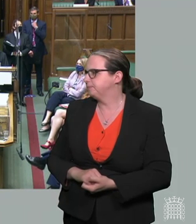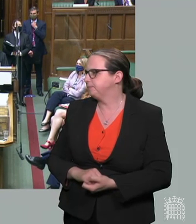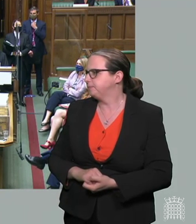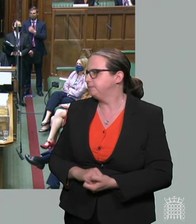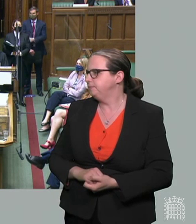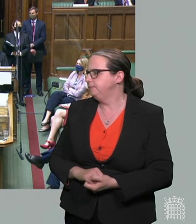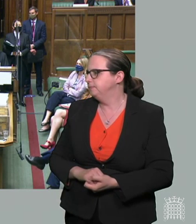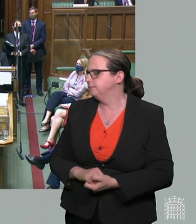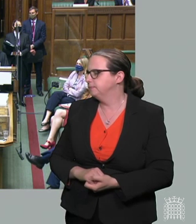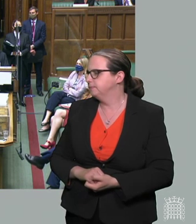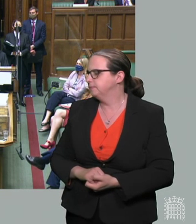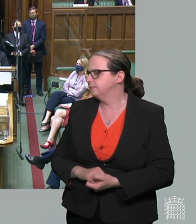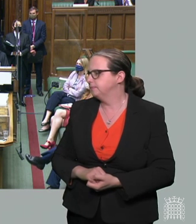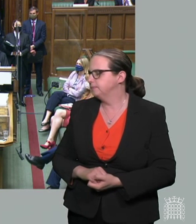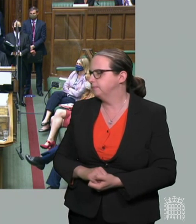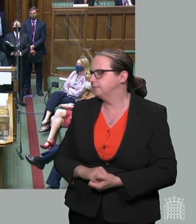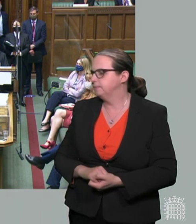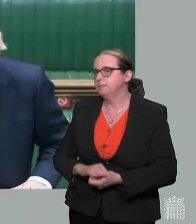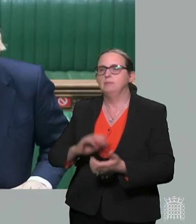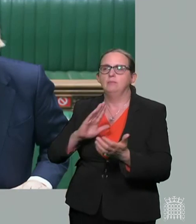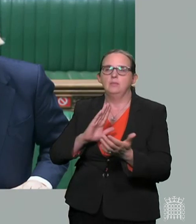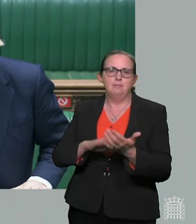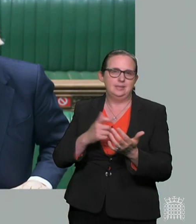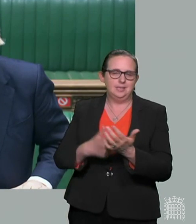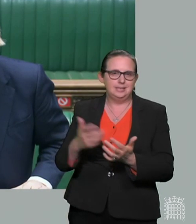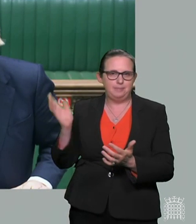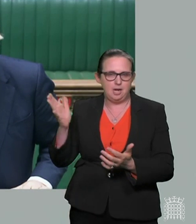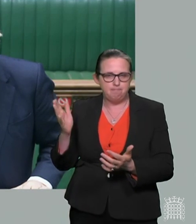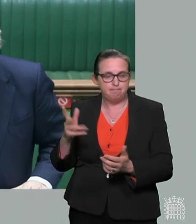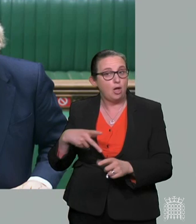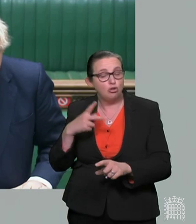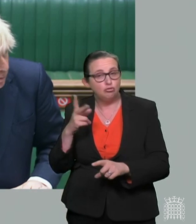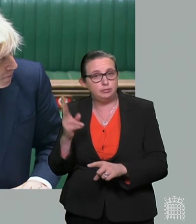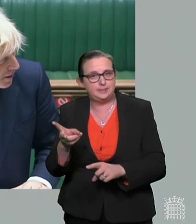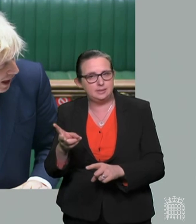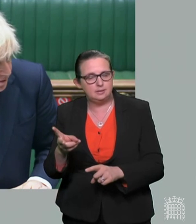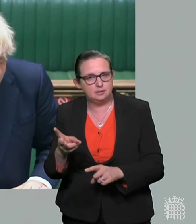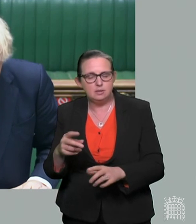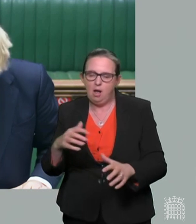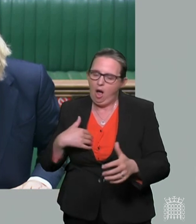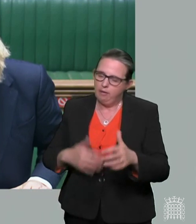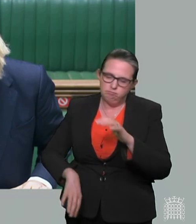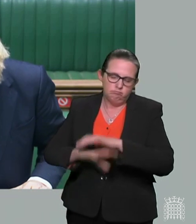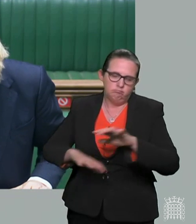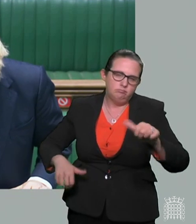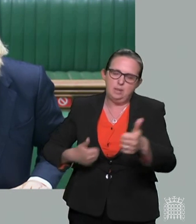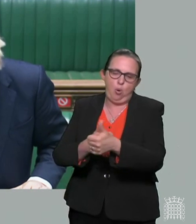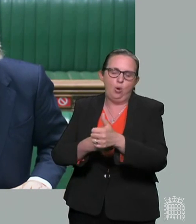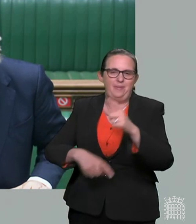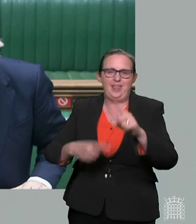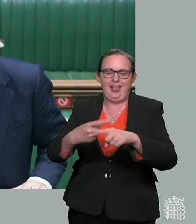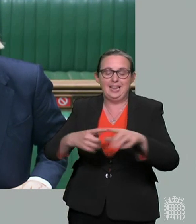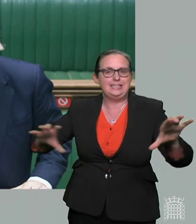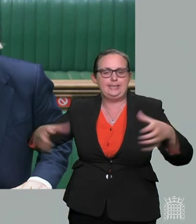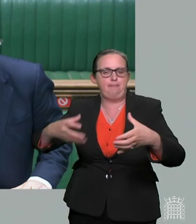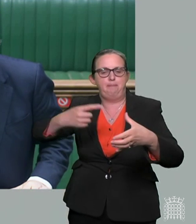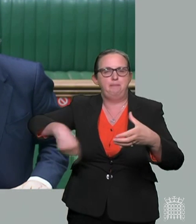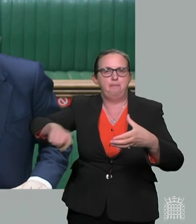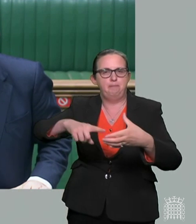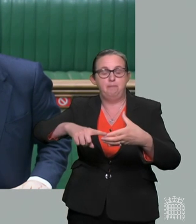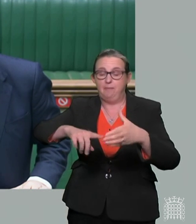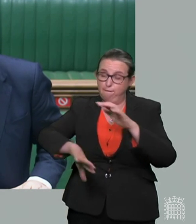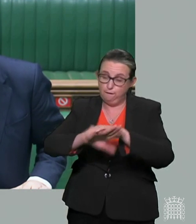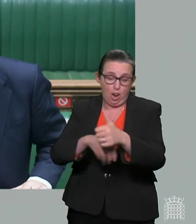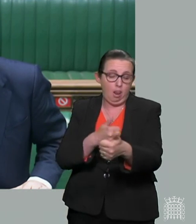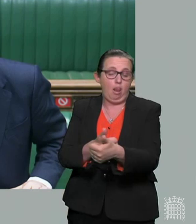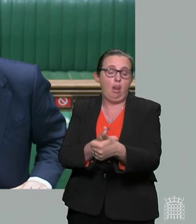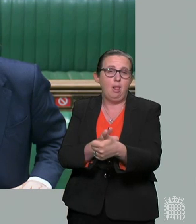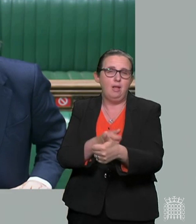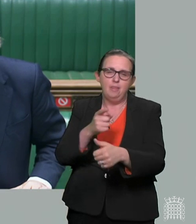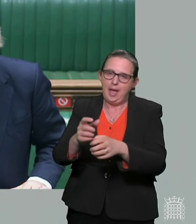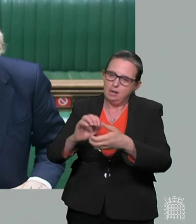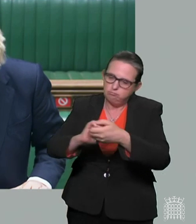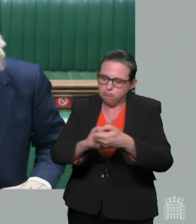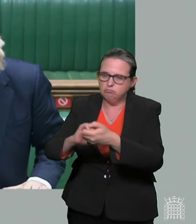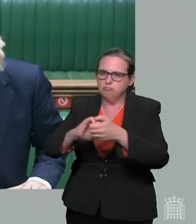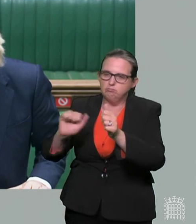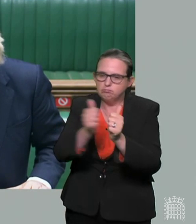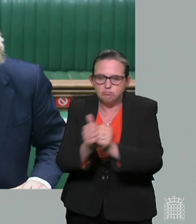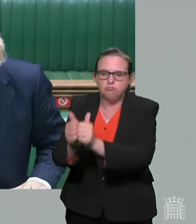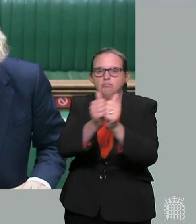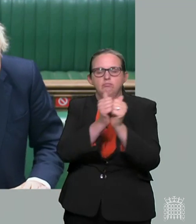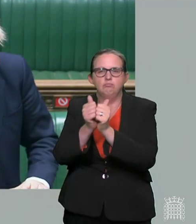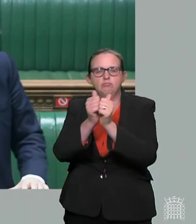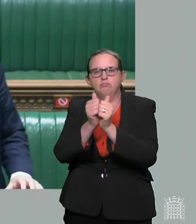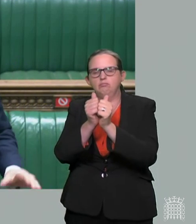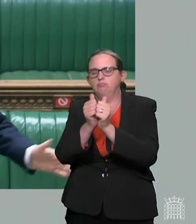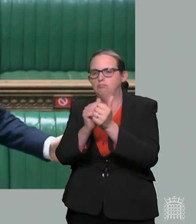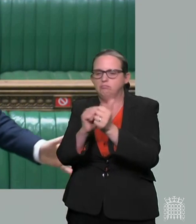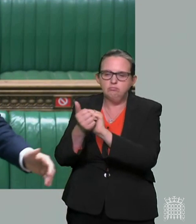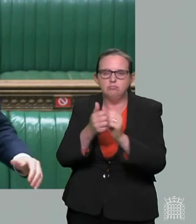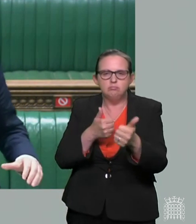I reiterate our total support for our fantastic England team, and I support them in the way they showed solidarity with their friends who faced racism.